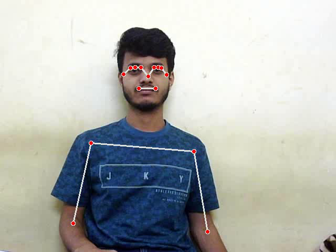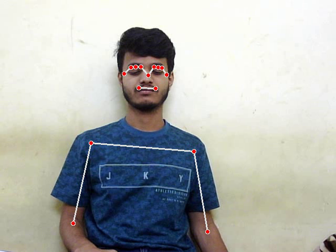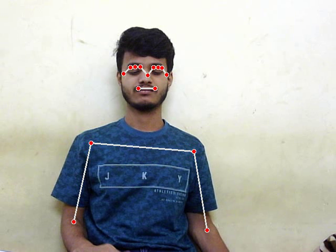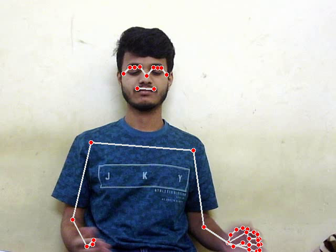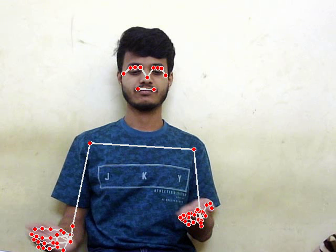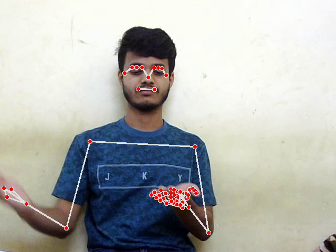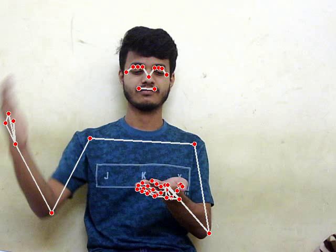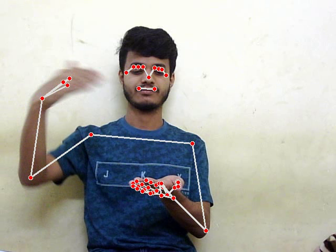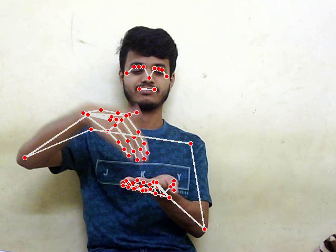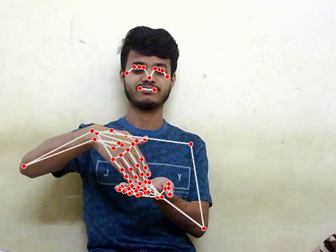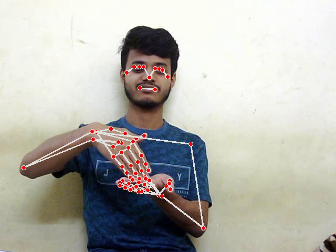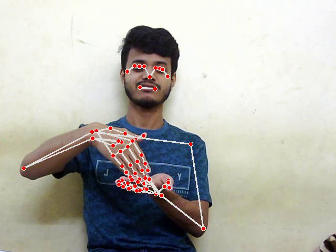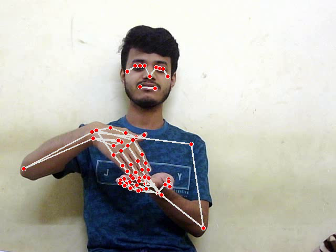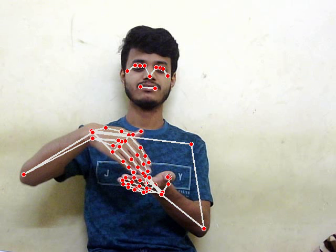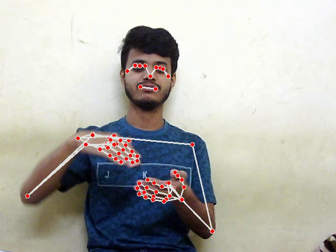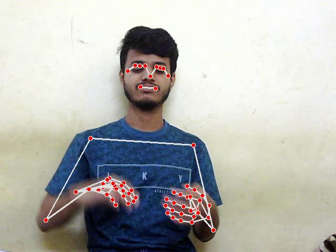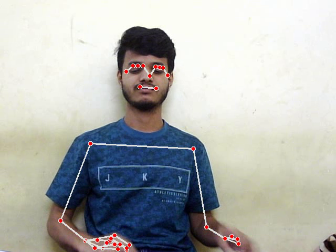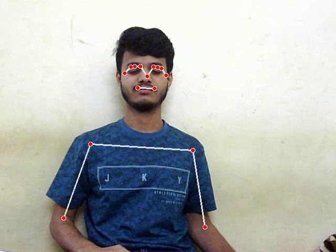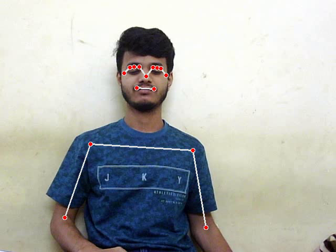again